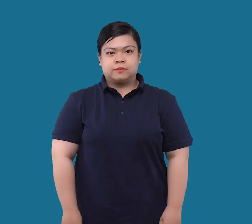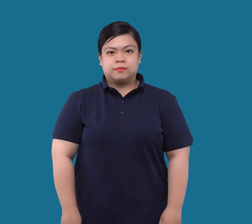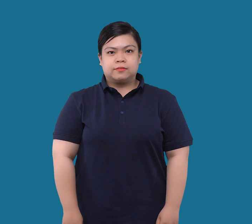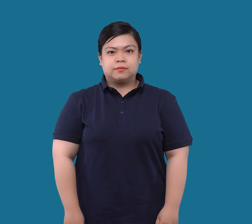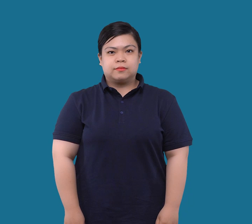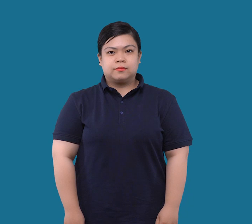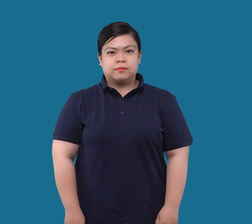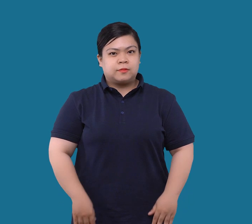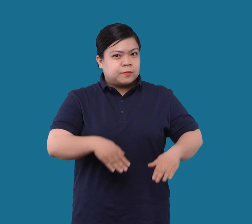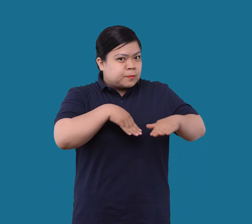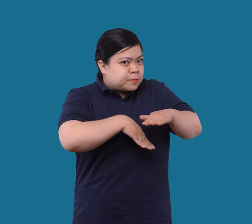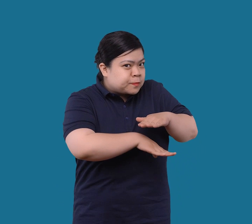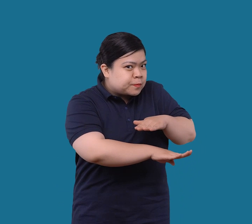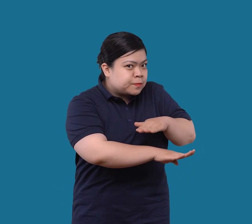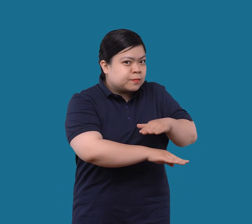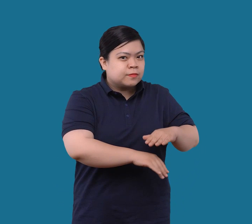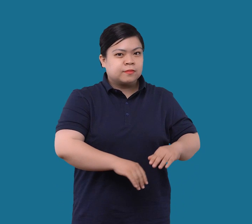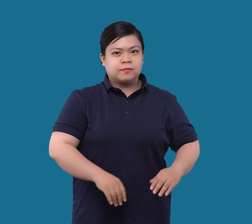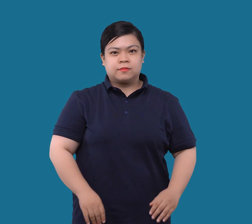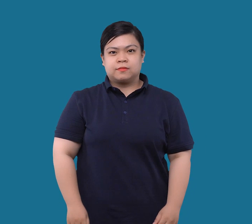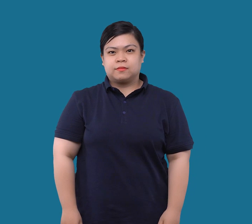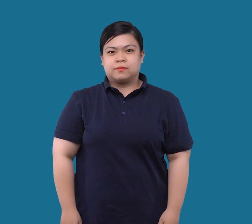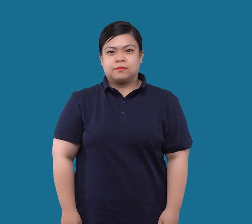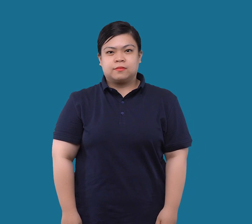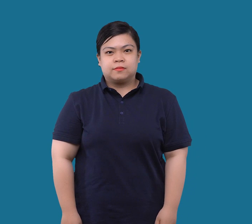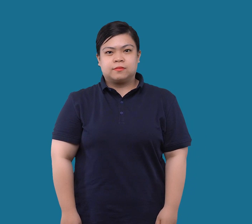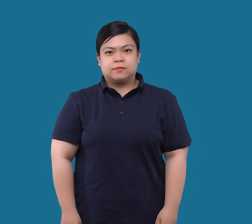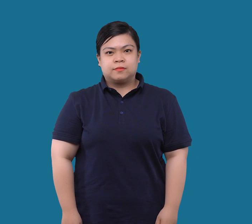cất giữ